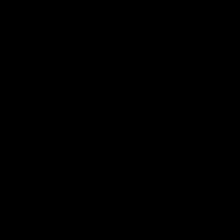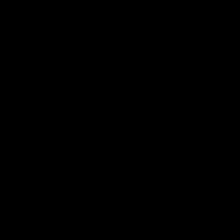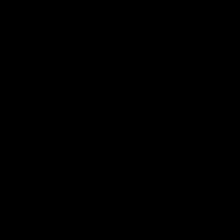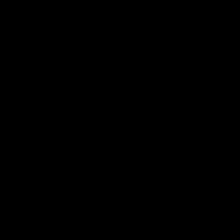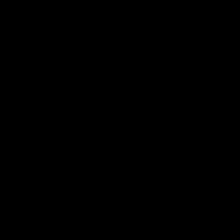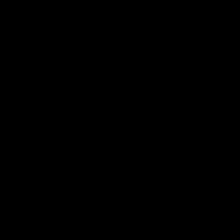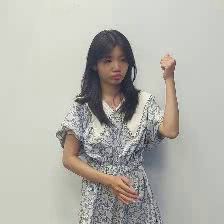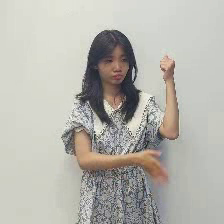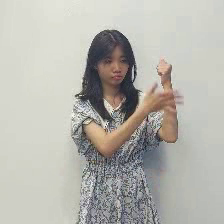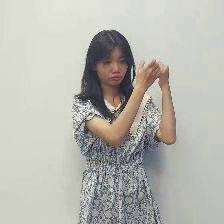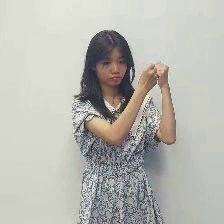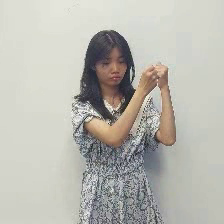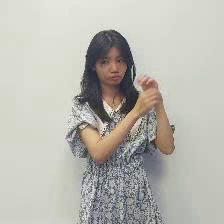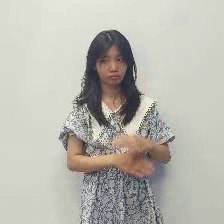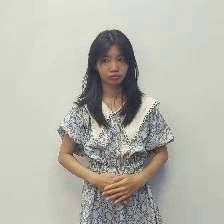Cứu